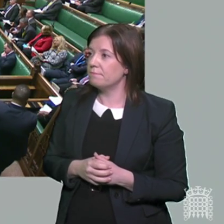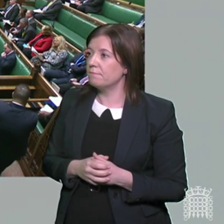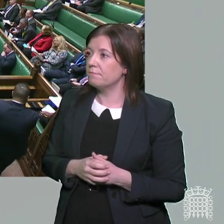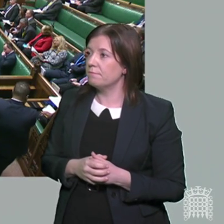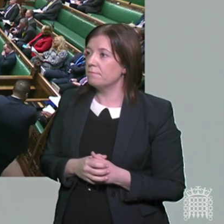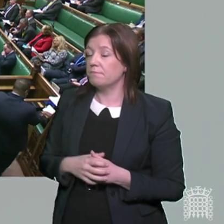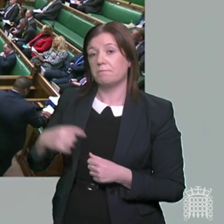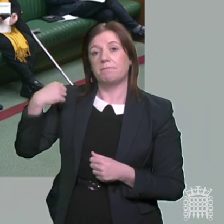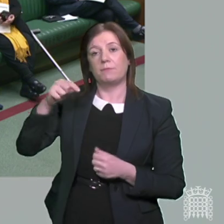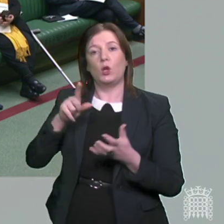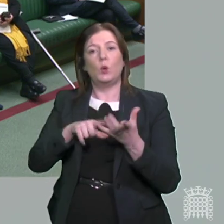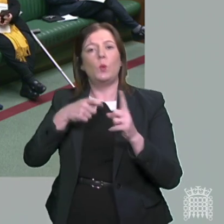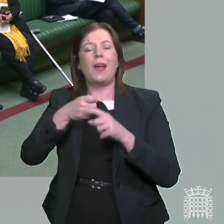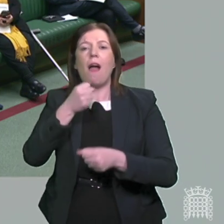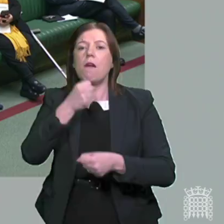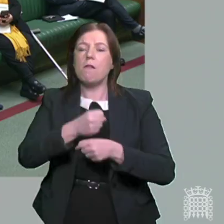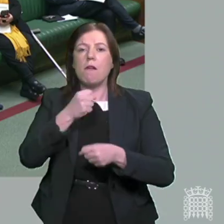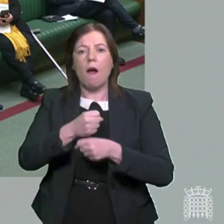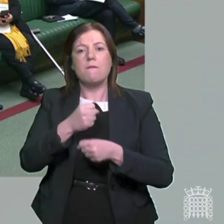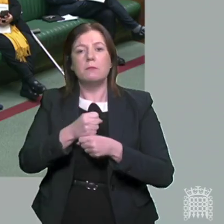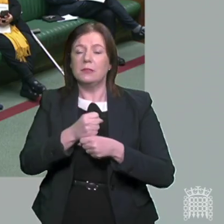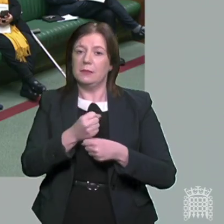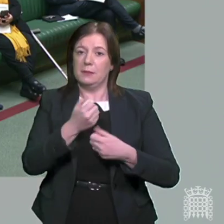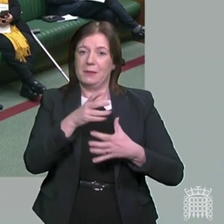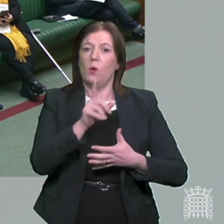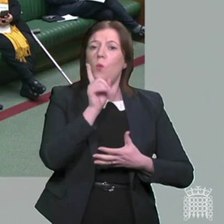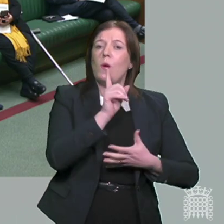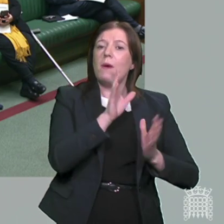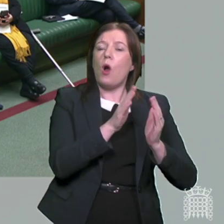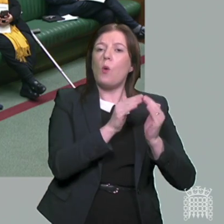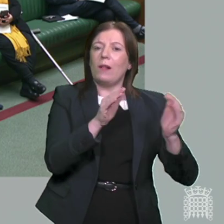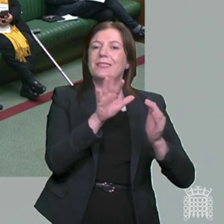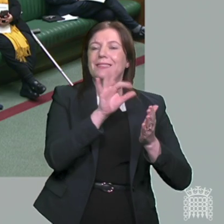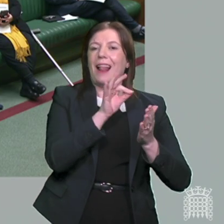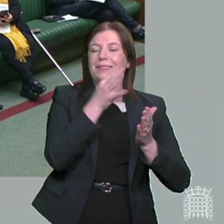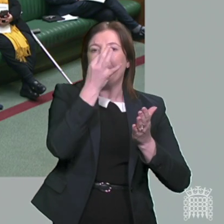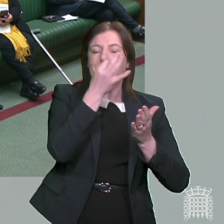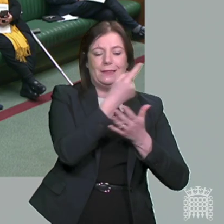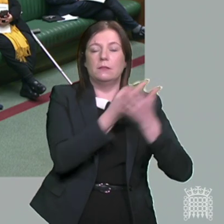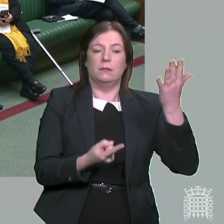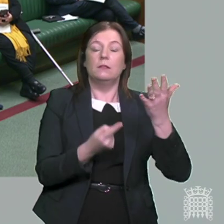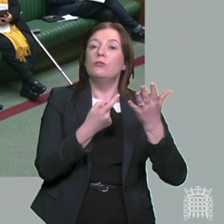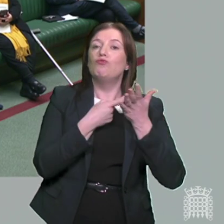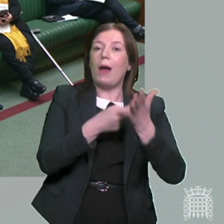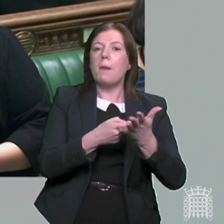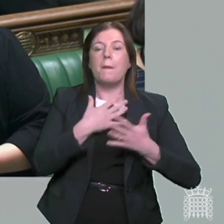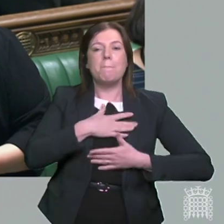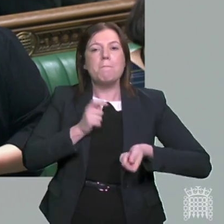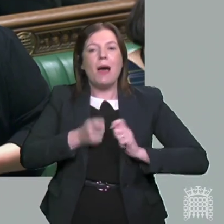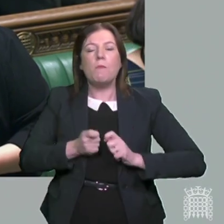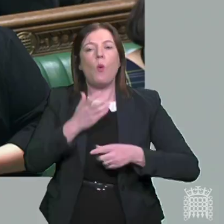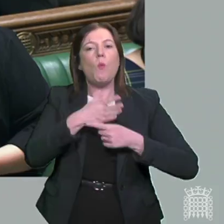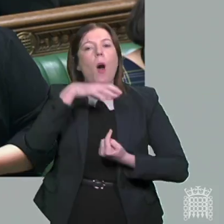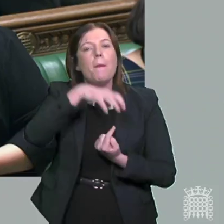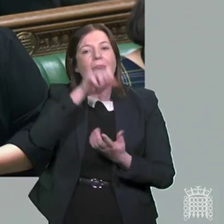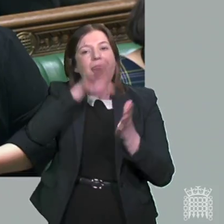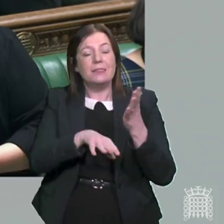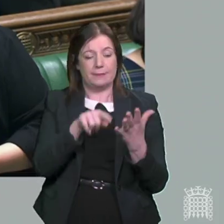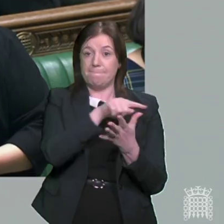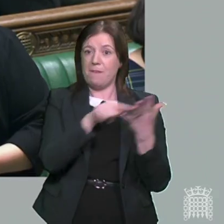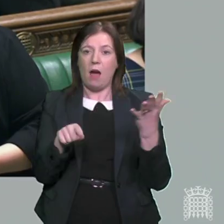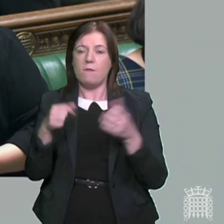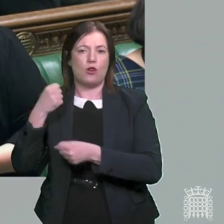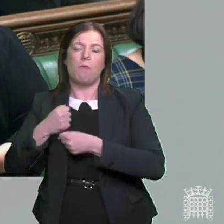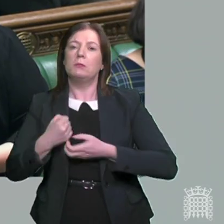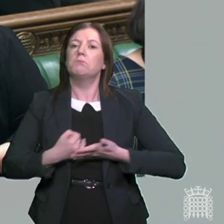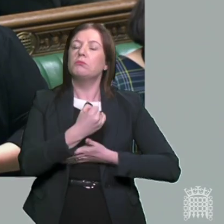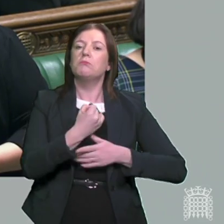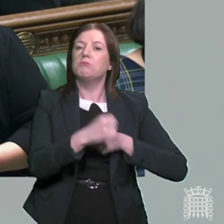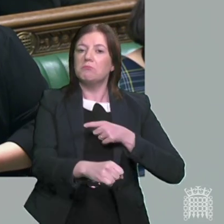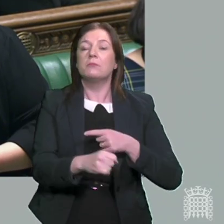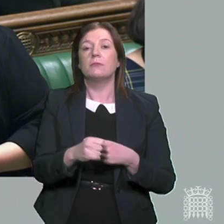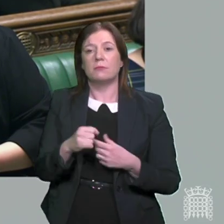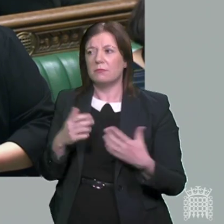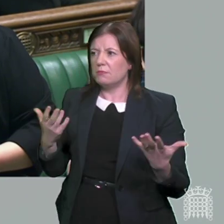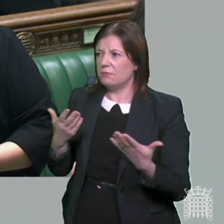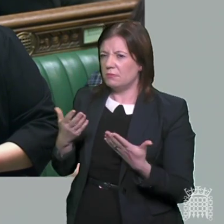This week, the UK Government rejected outright five recommendations of the Women and Equalities Committee on menopause and the workplace, and they are not committing to any new work in response to the report.